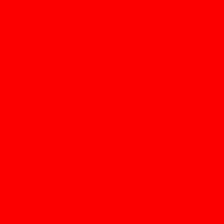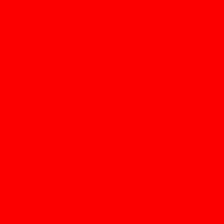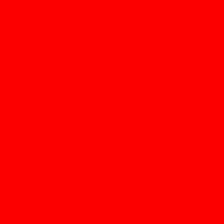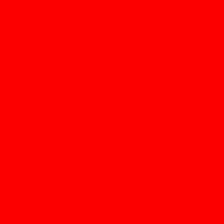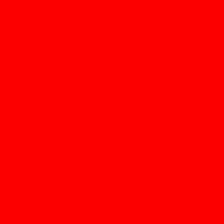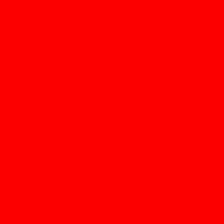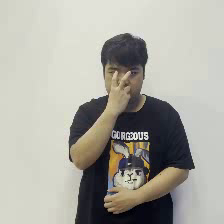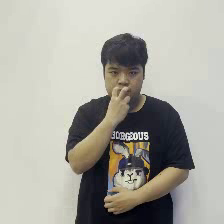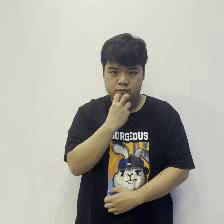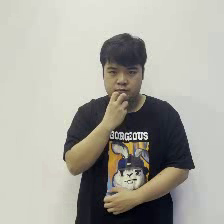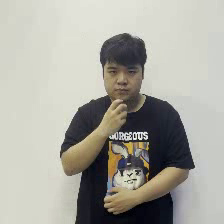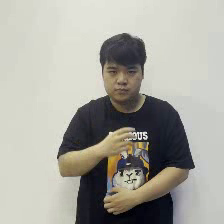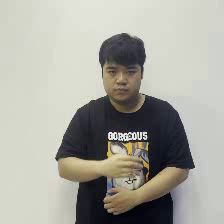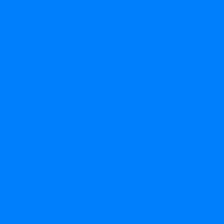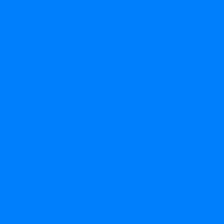Khóc